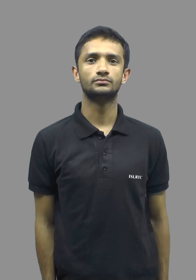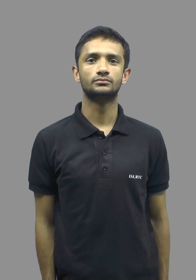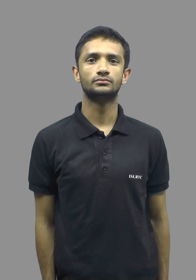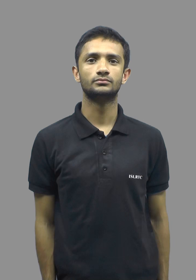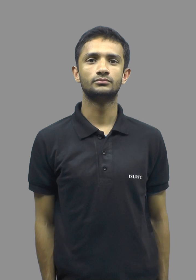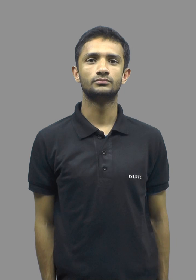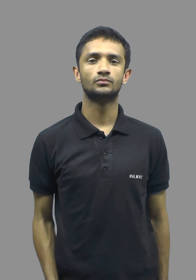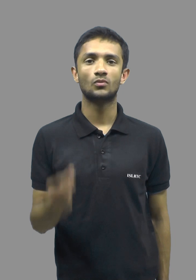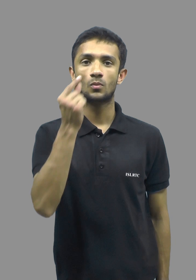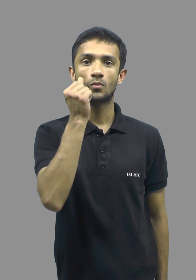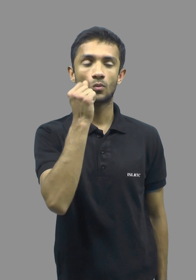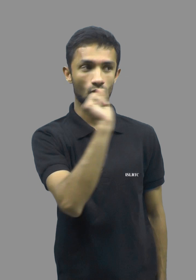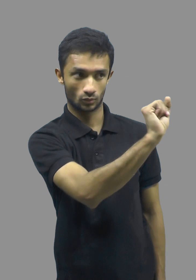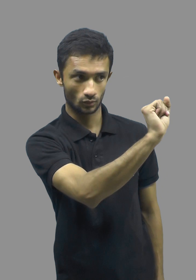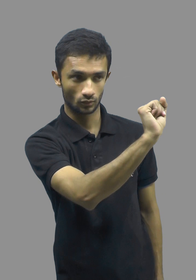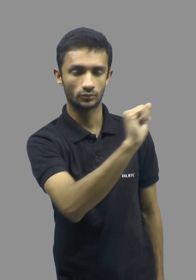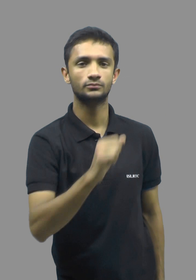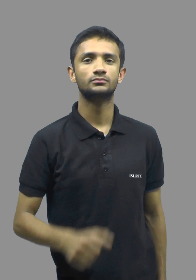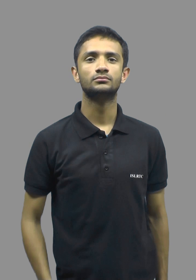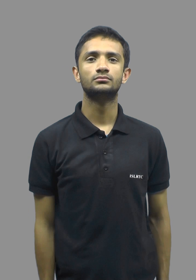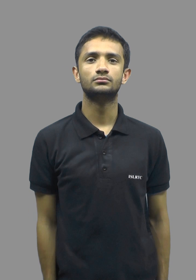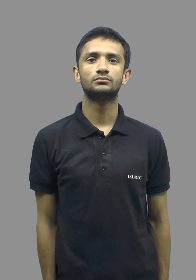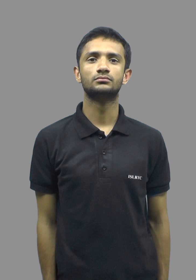His